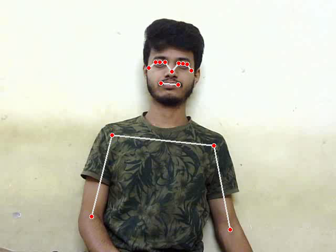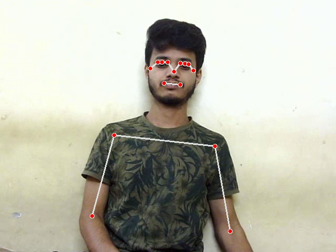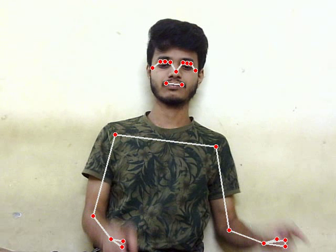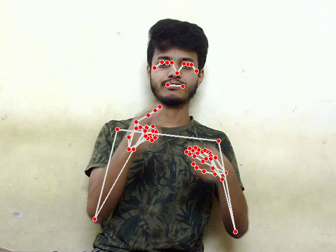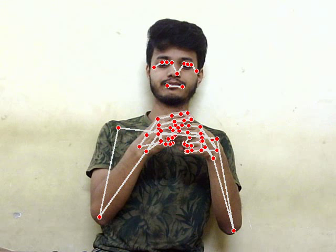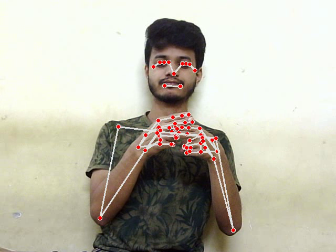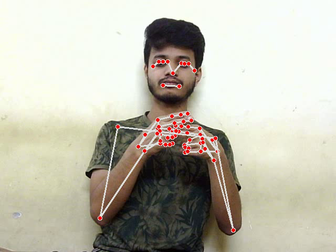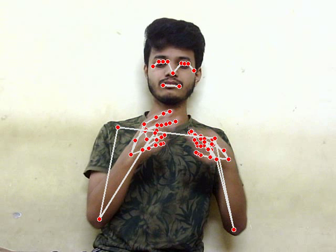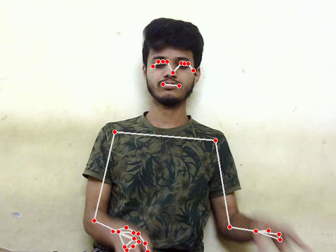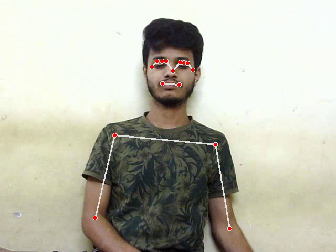name